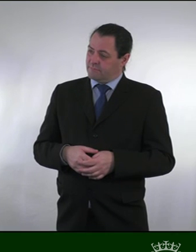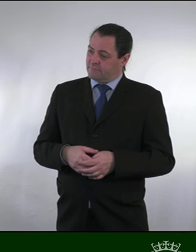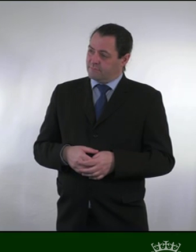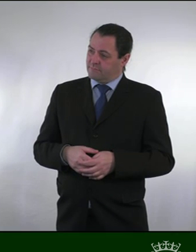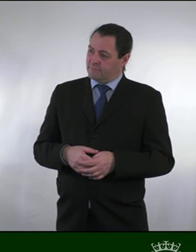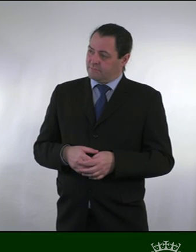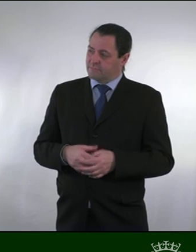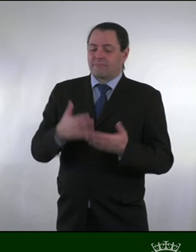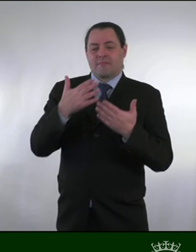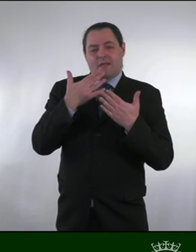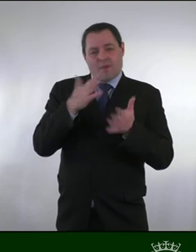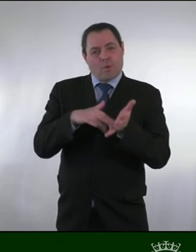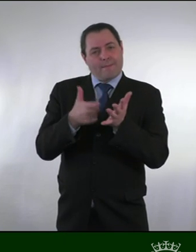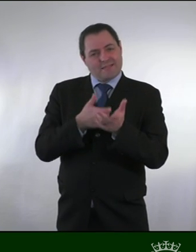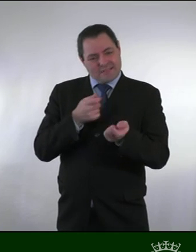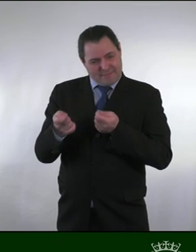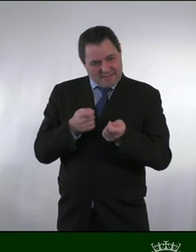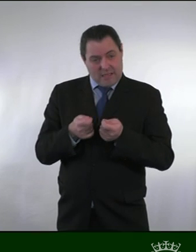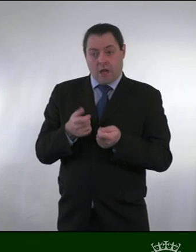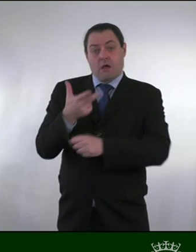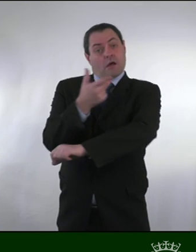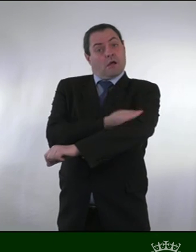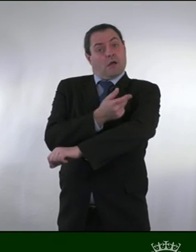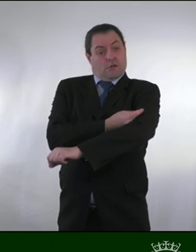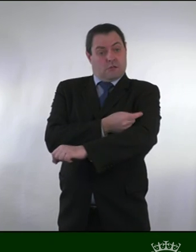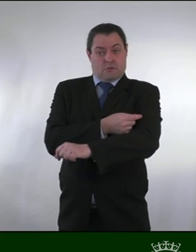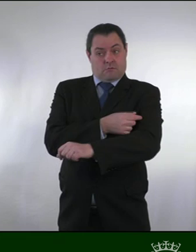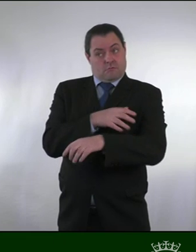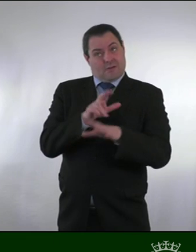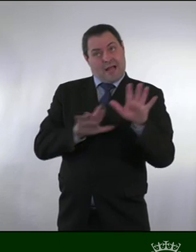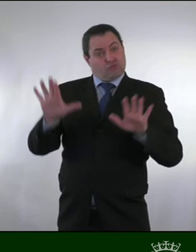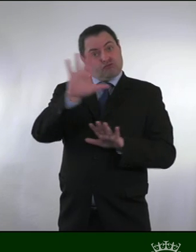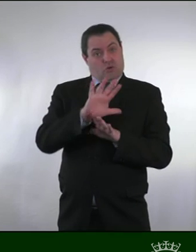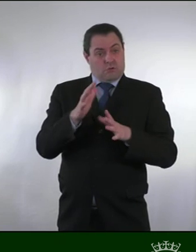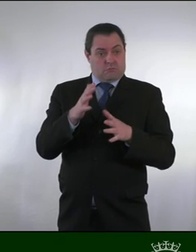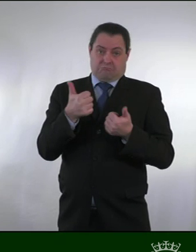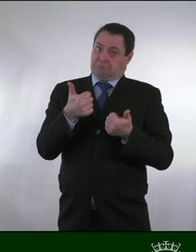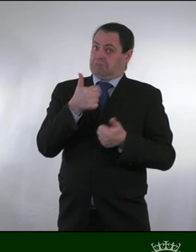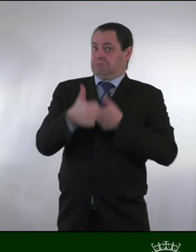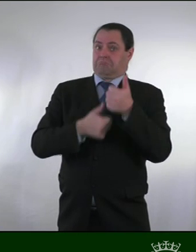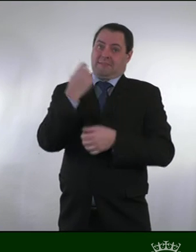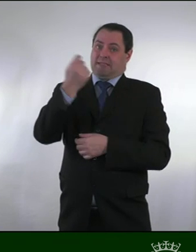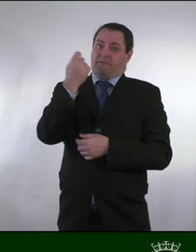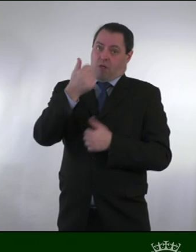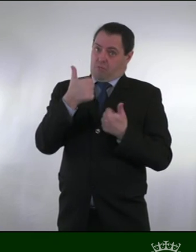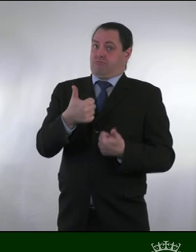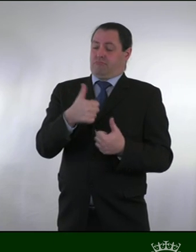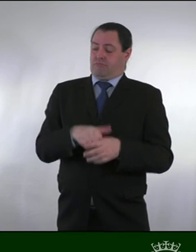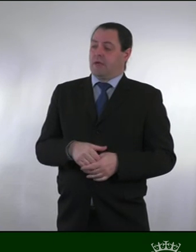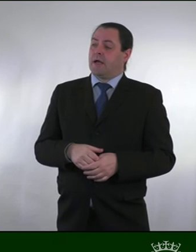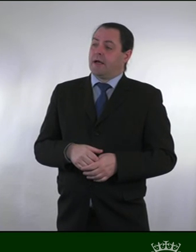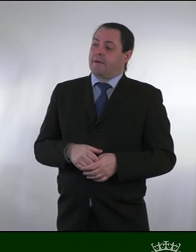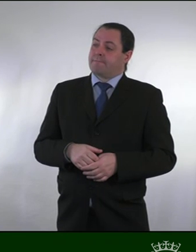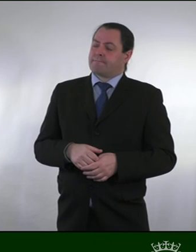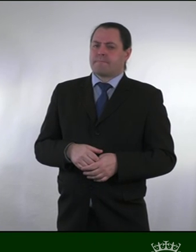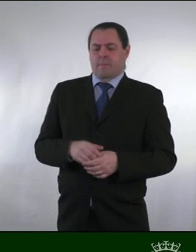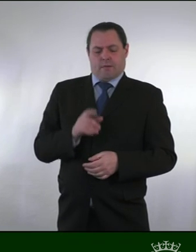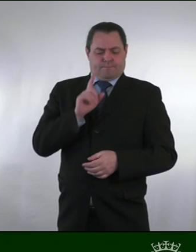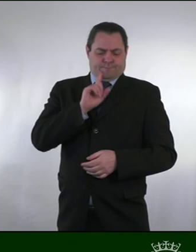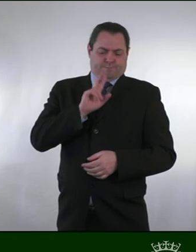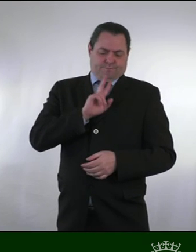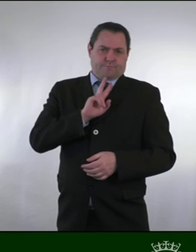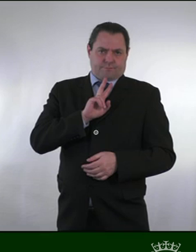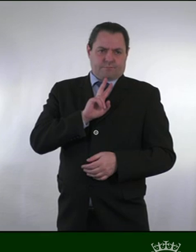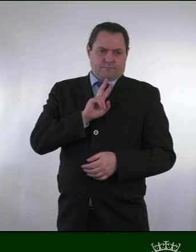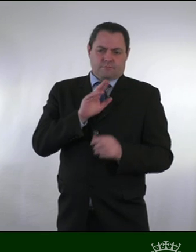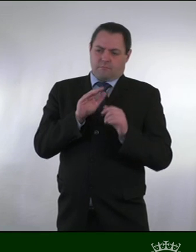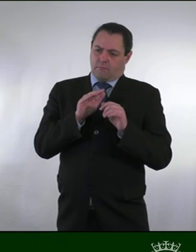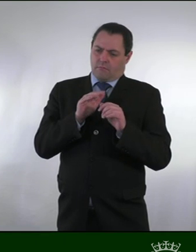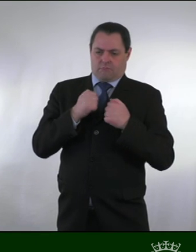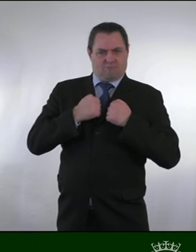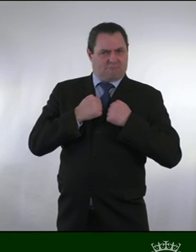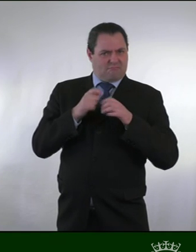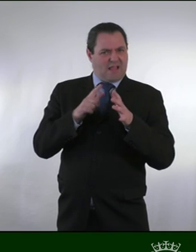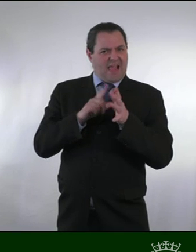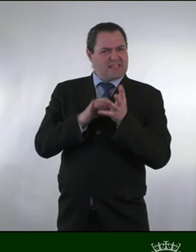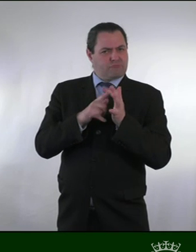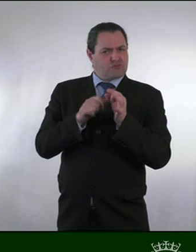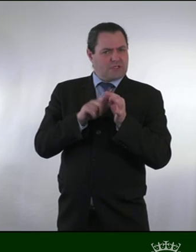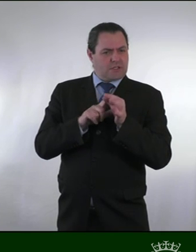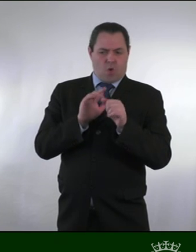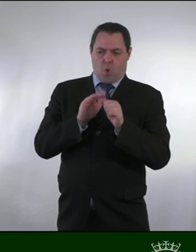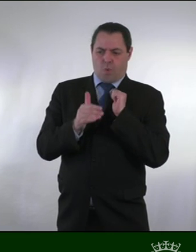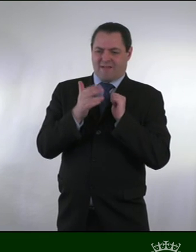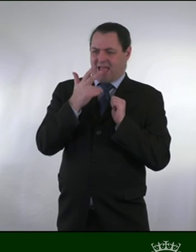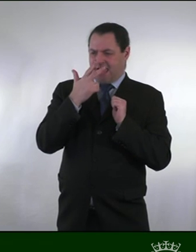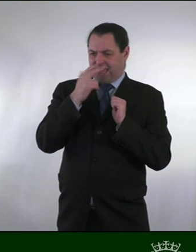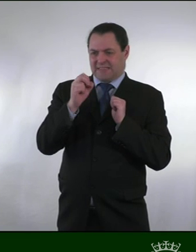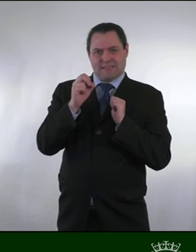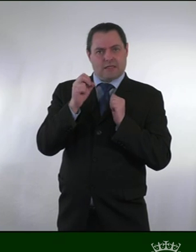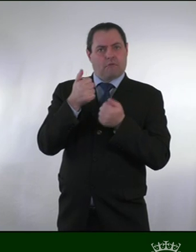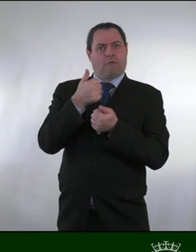The national roll-out of covid-19 vaccinations is a tremendous success story, but it is only in the past few days that over-80-year-olds in Aylesbury have been able to get their first jabs.